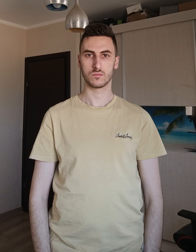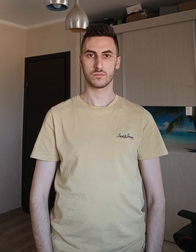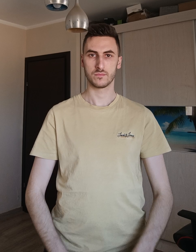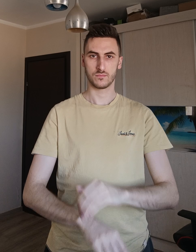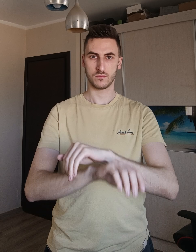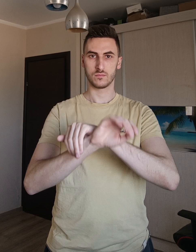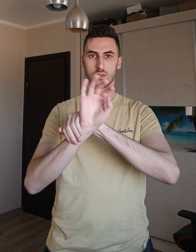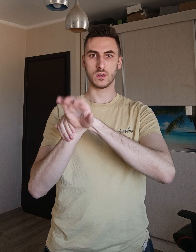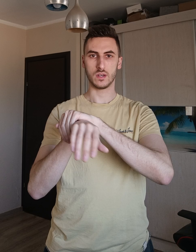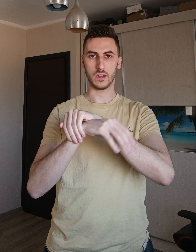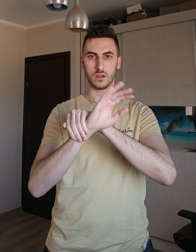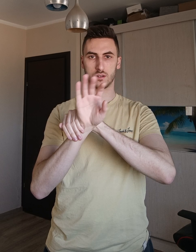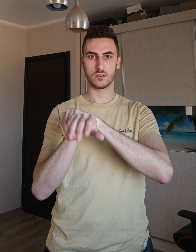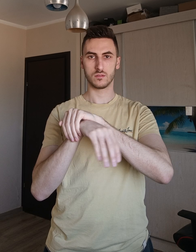ריק